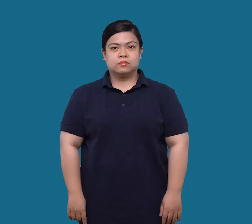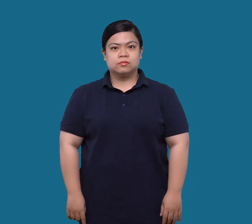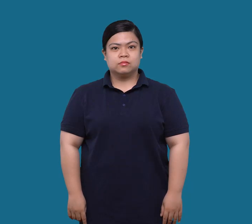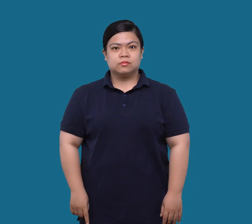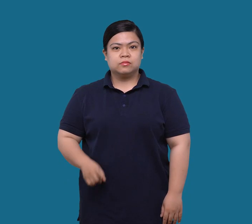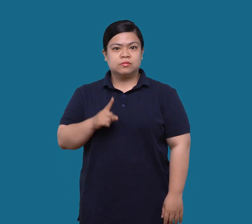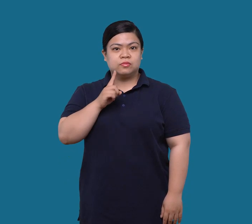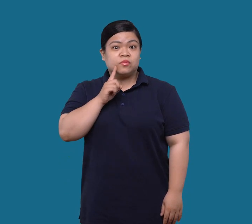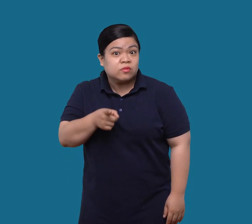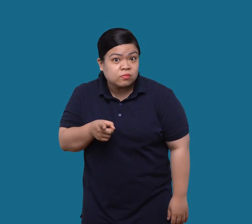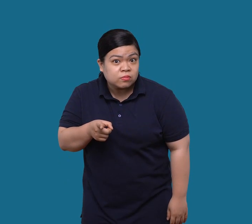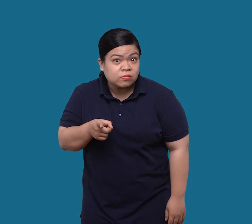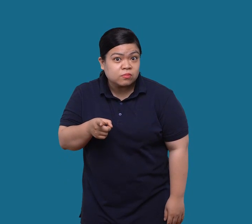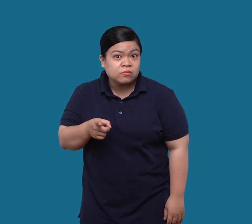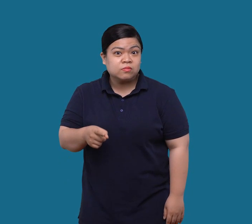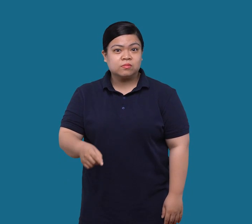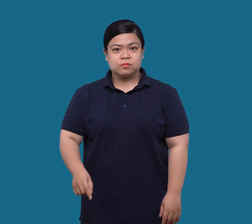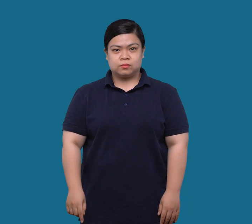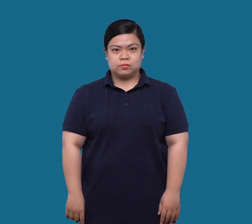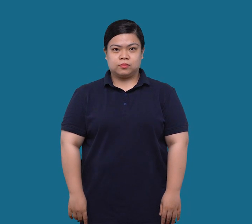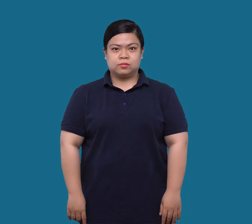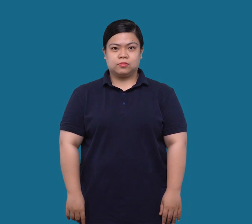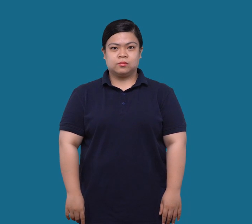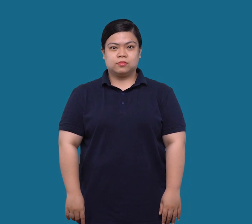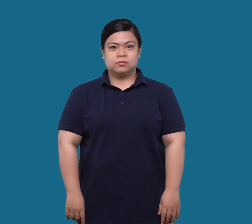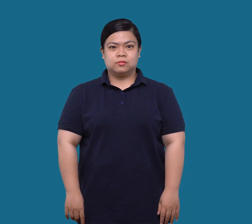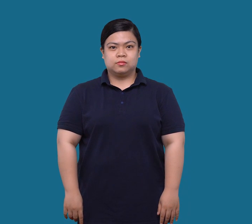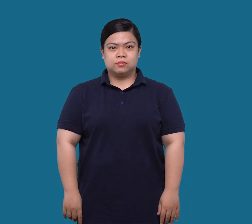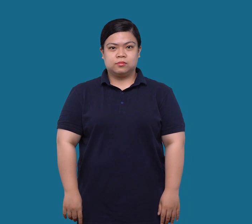phải không?